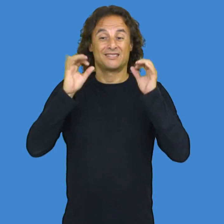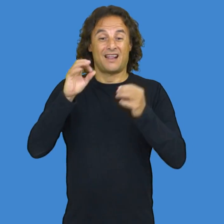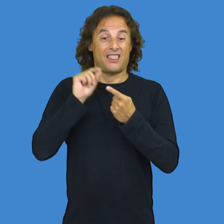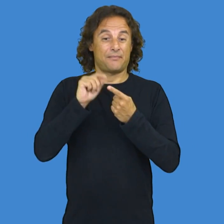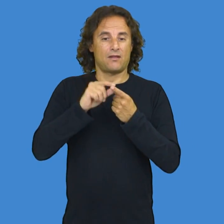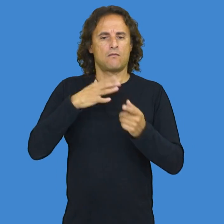diabetes